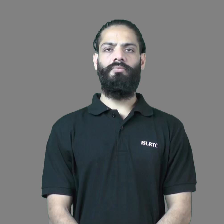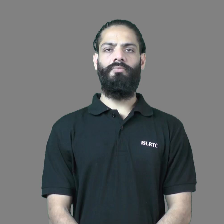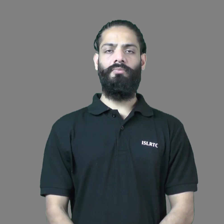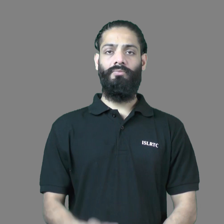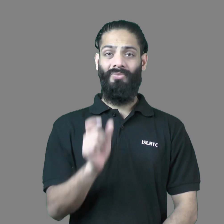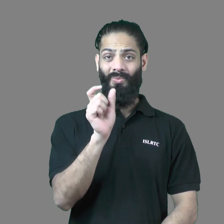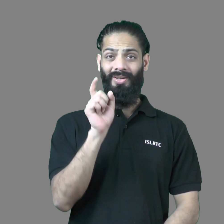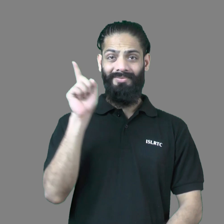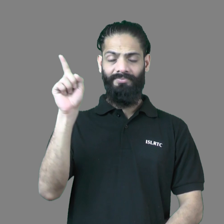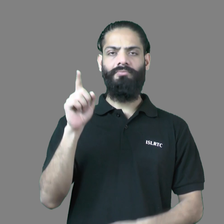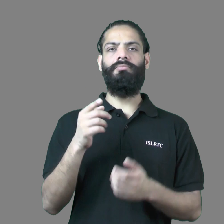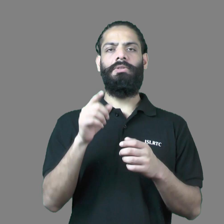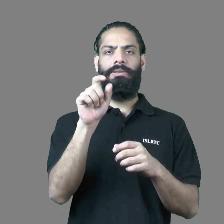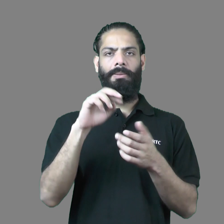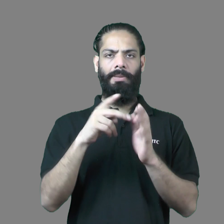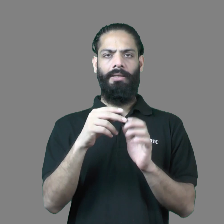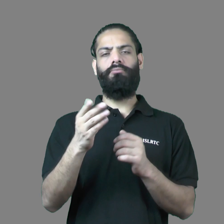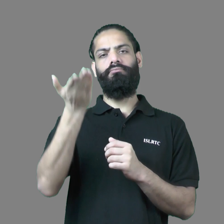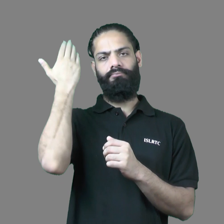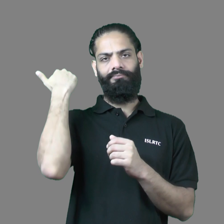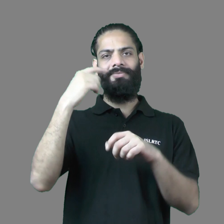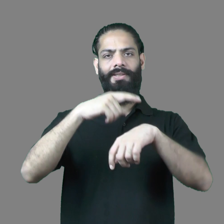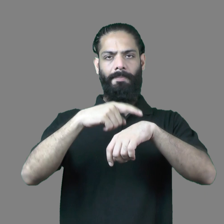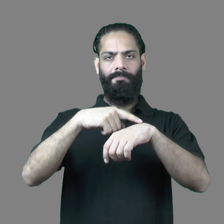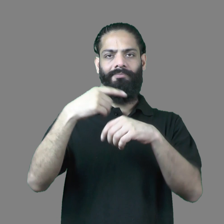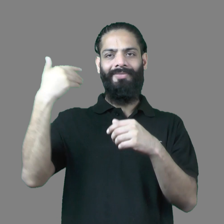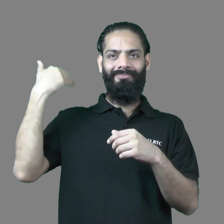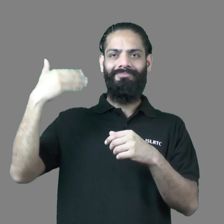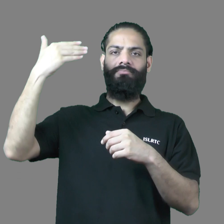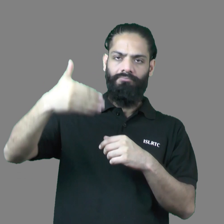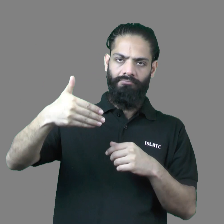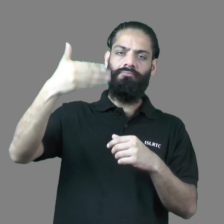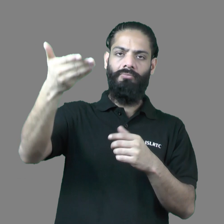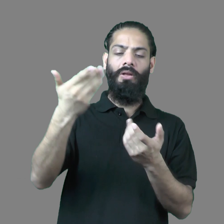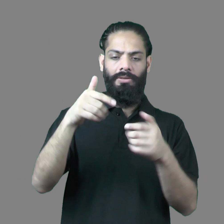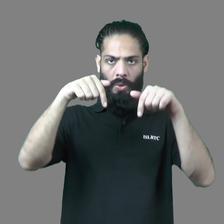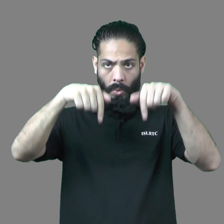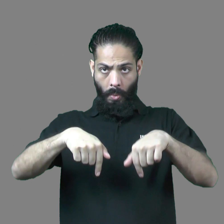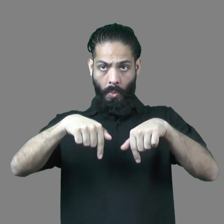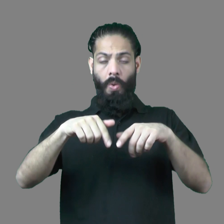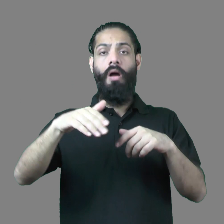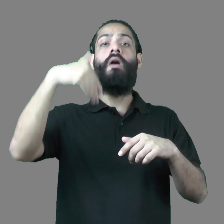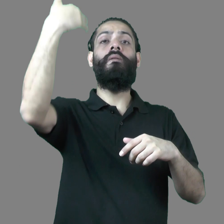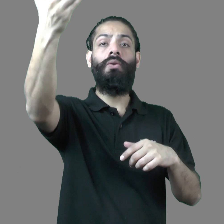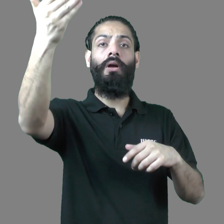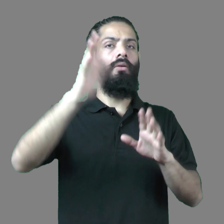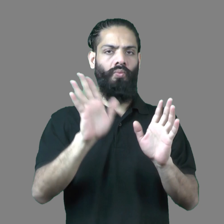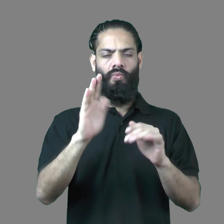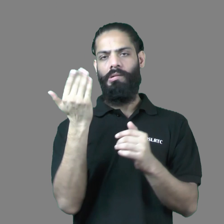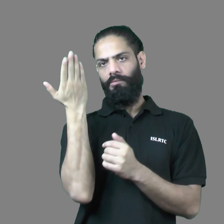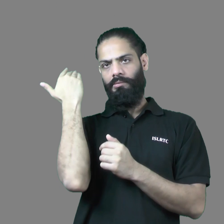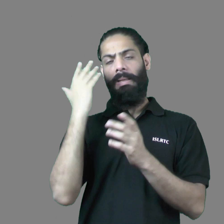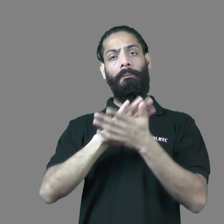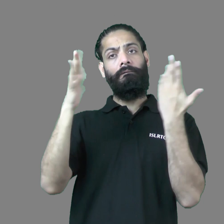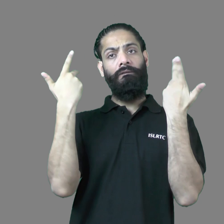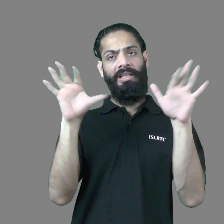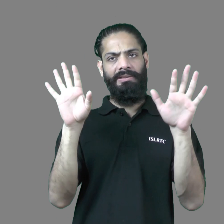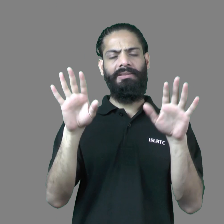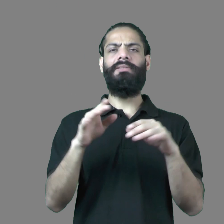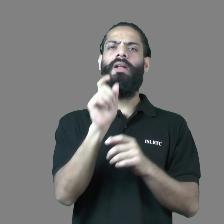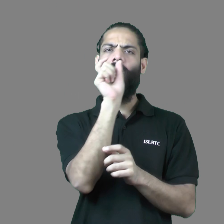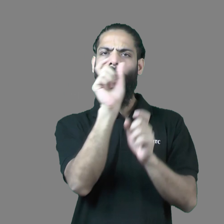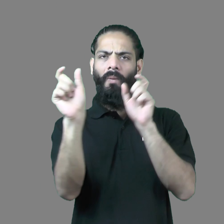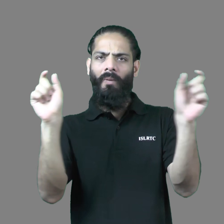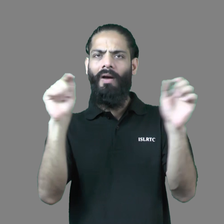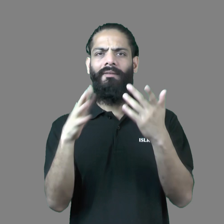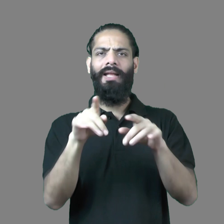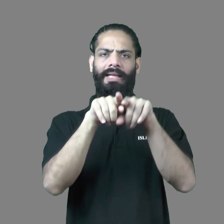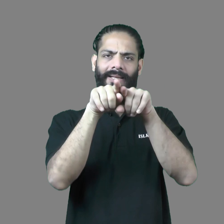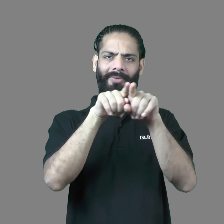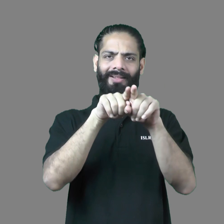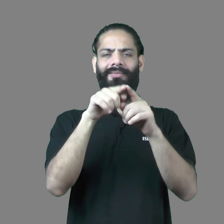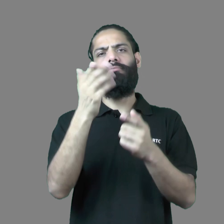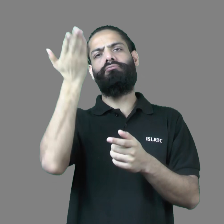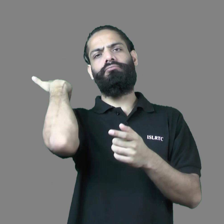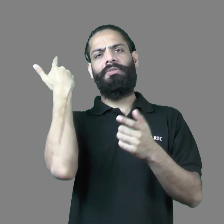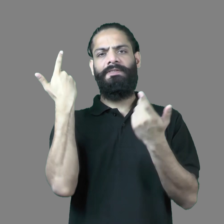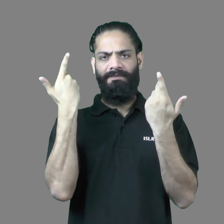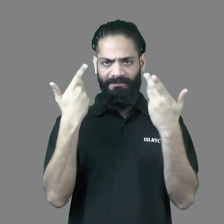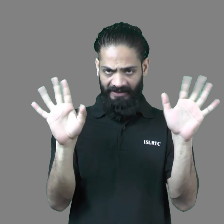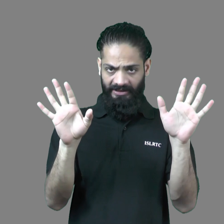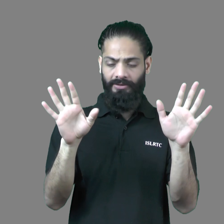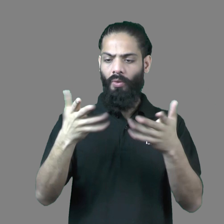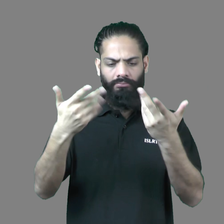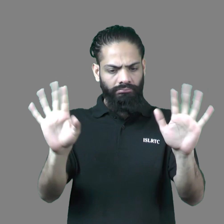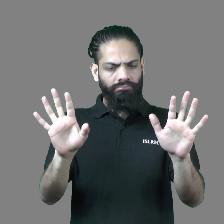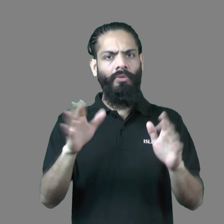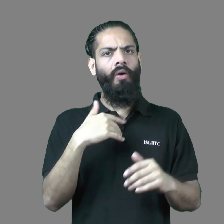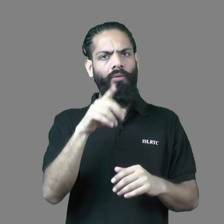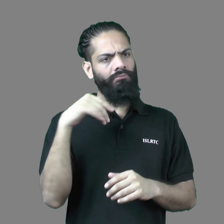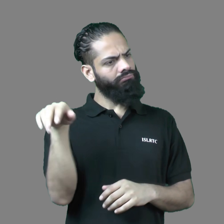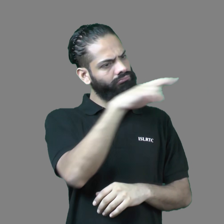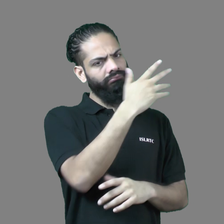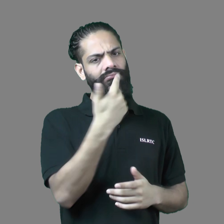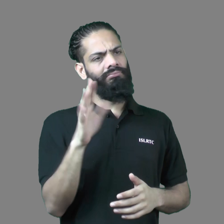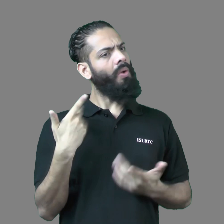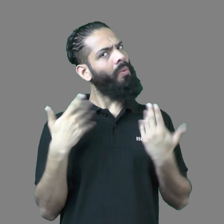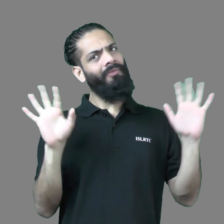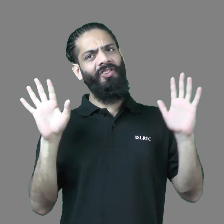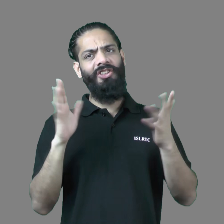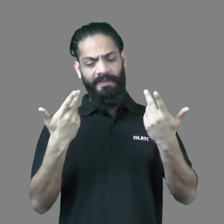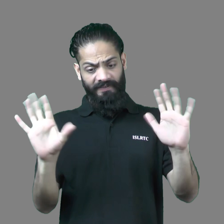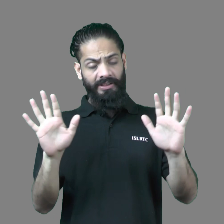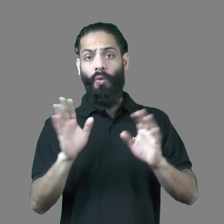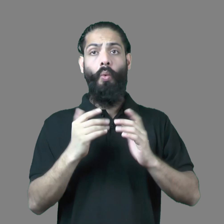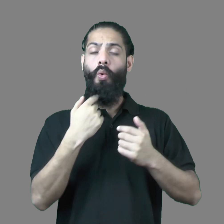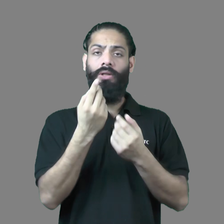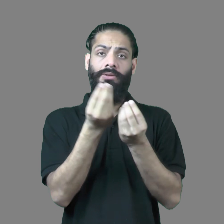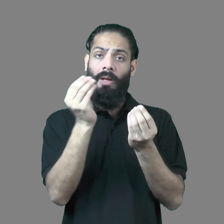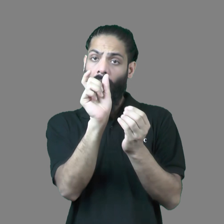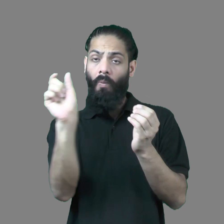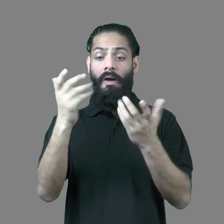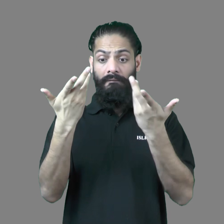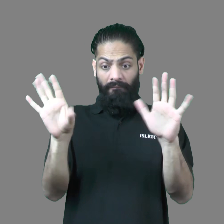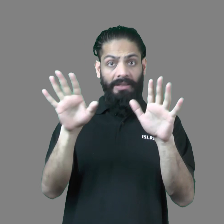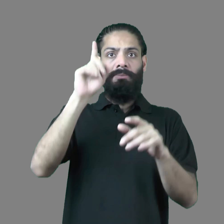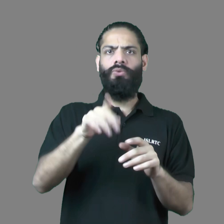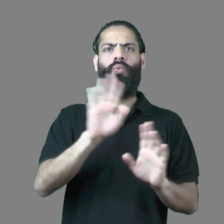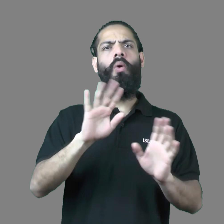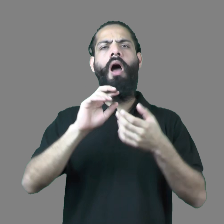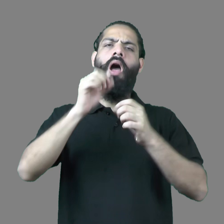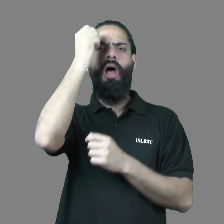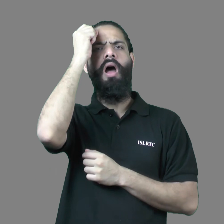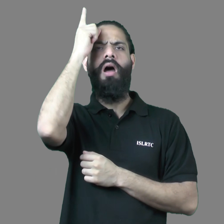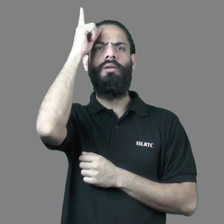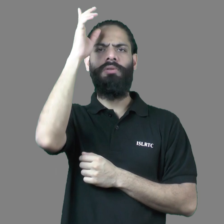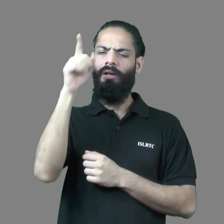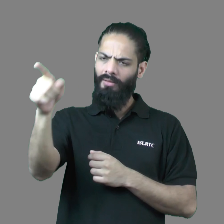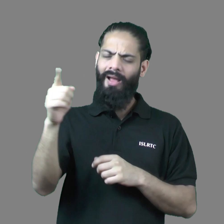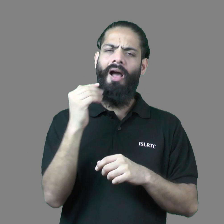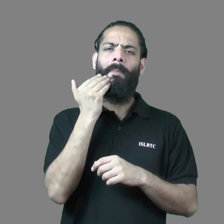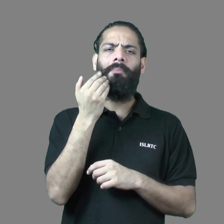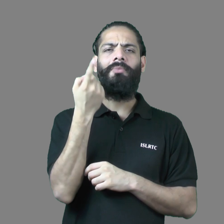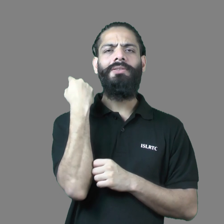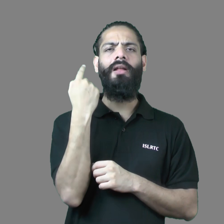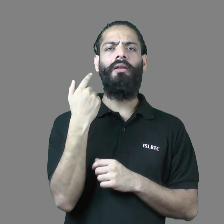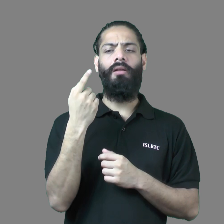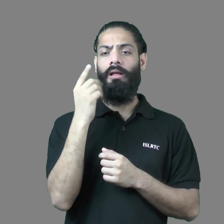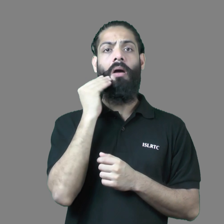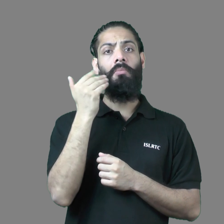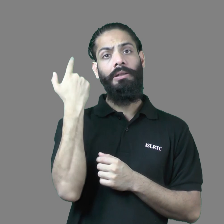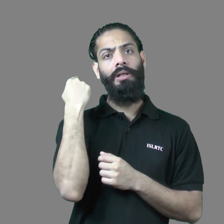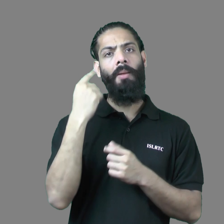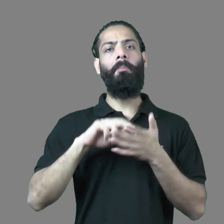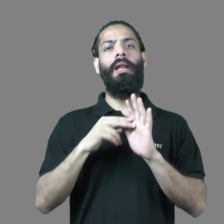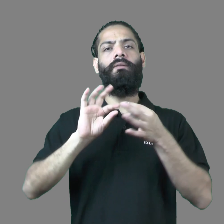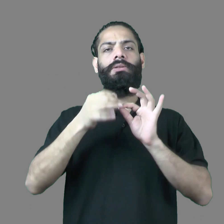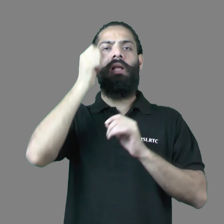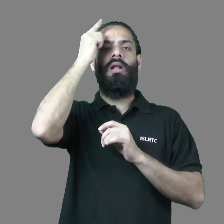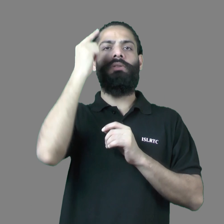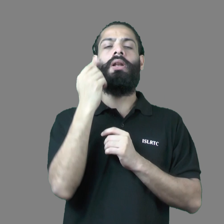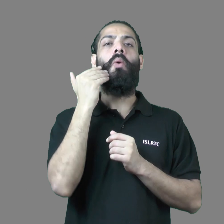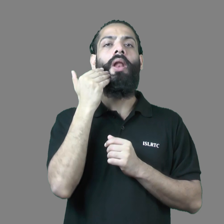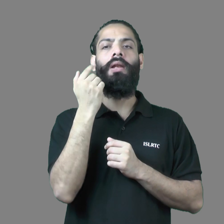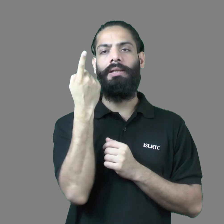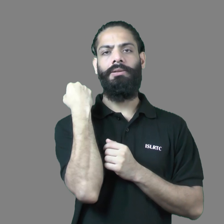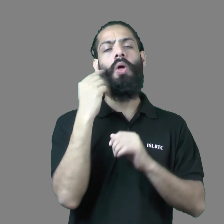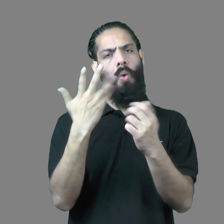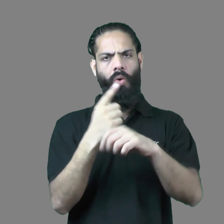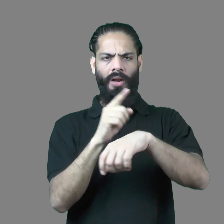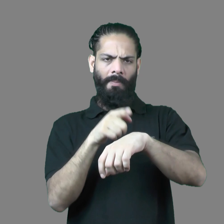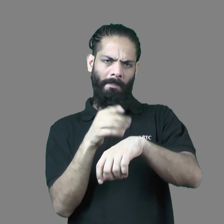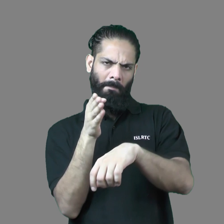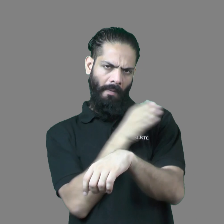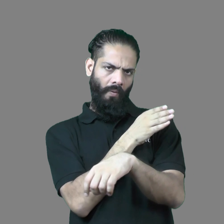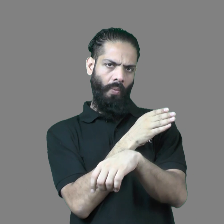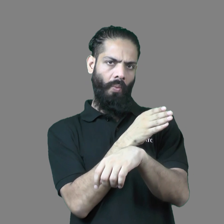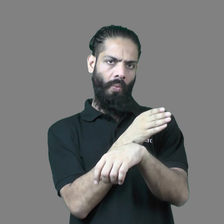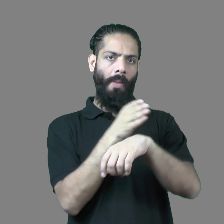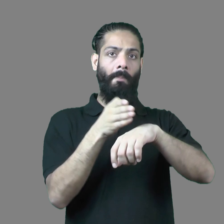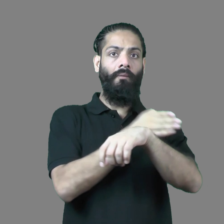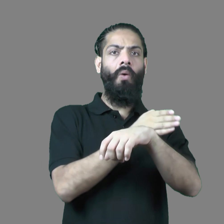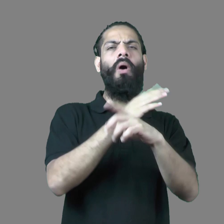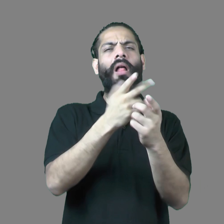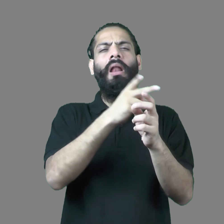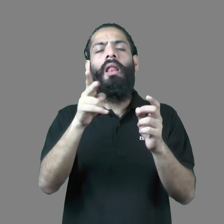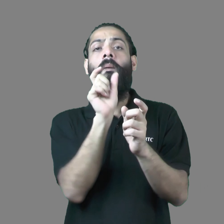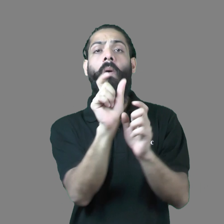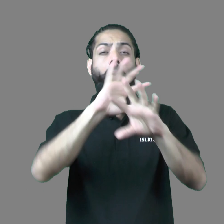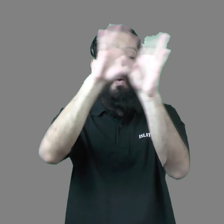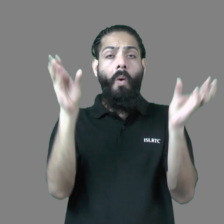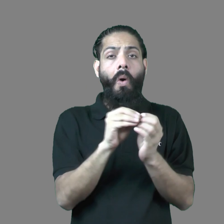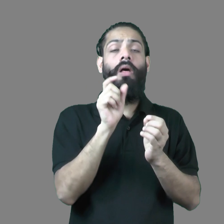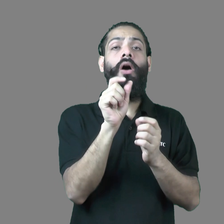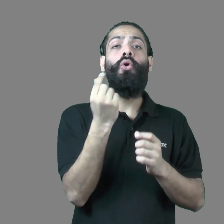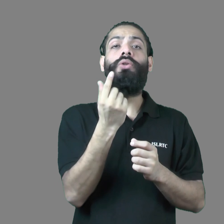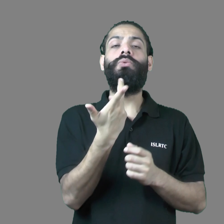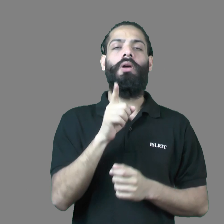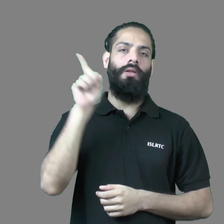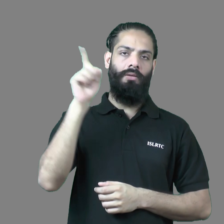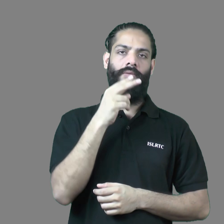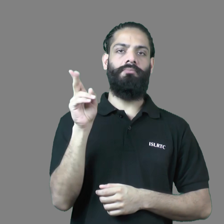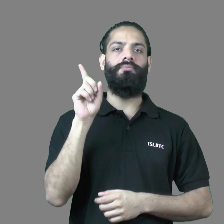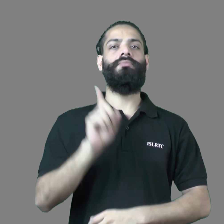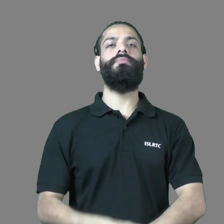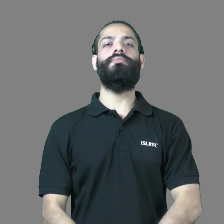Past Tense